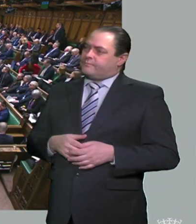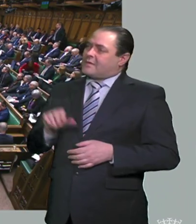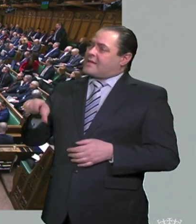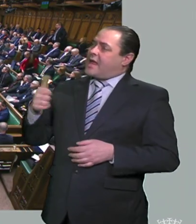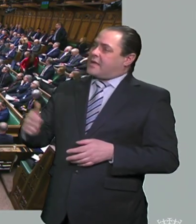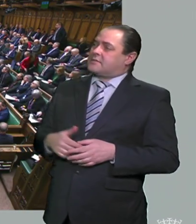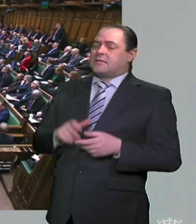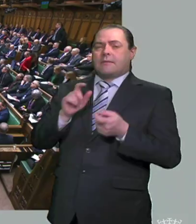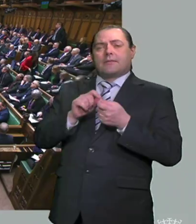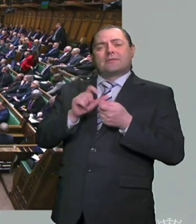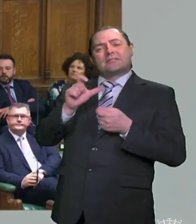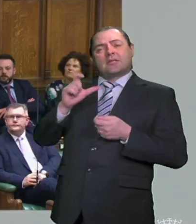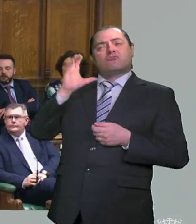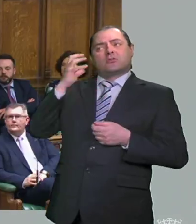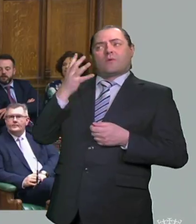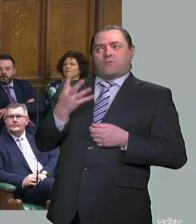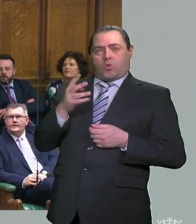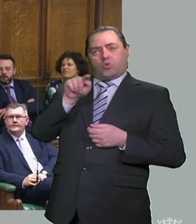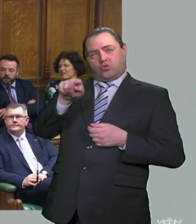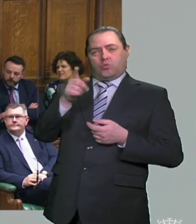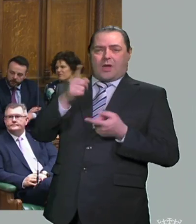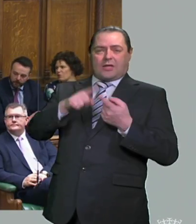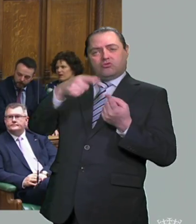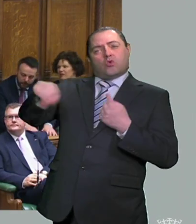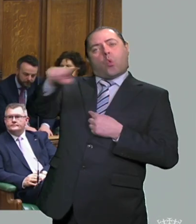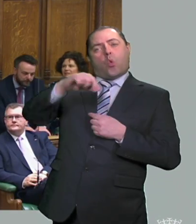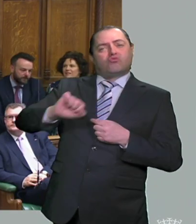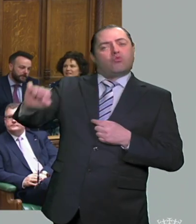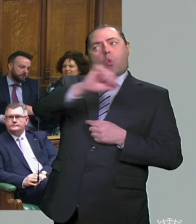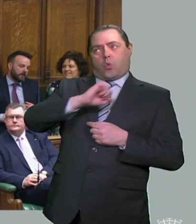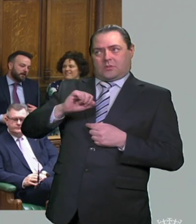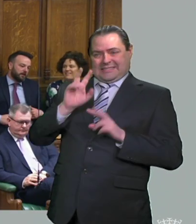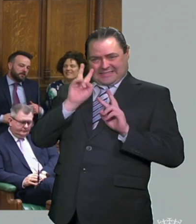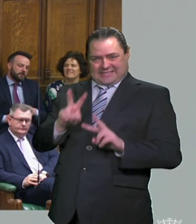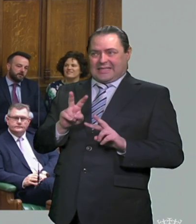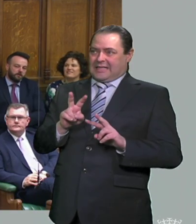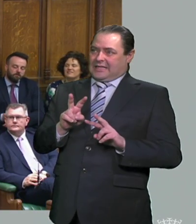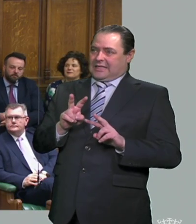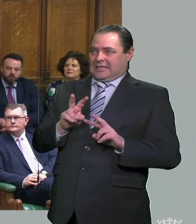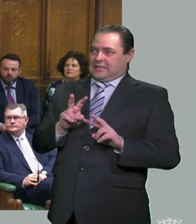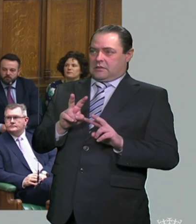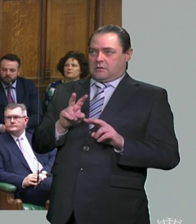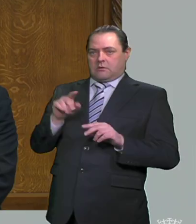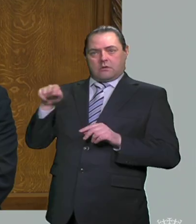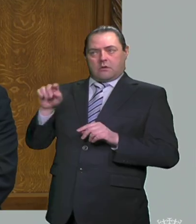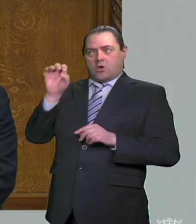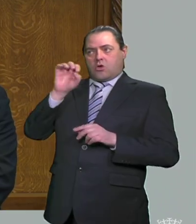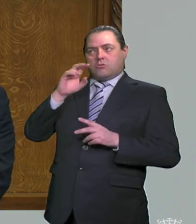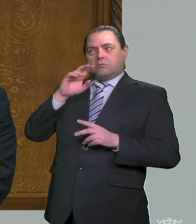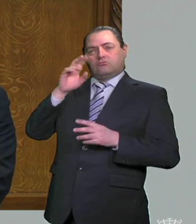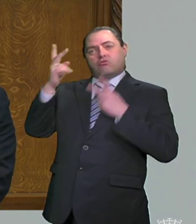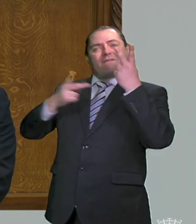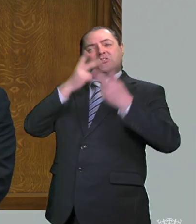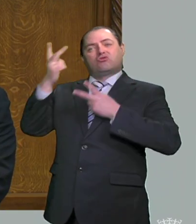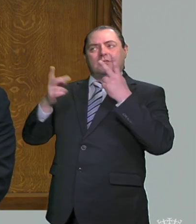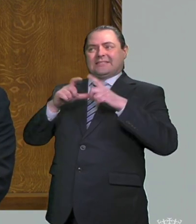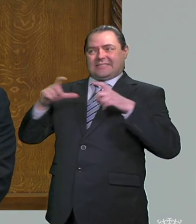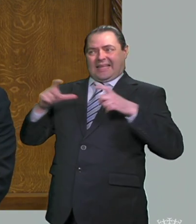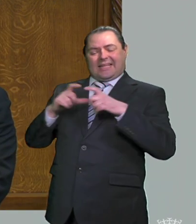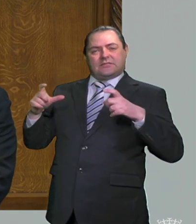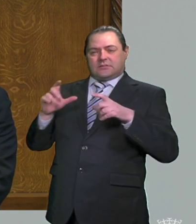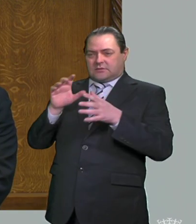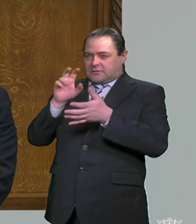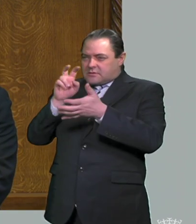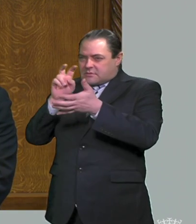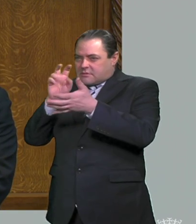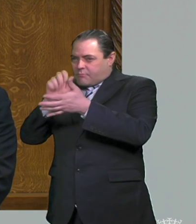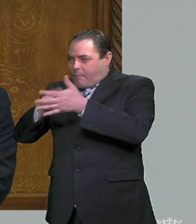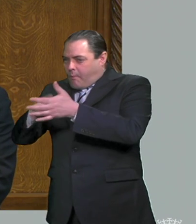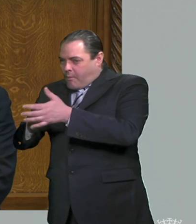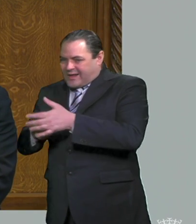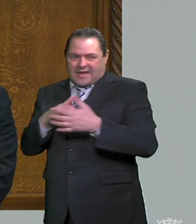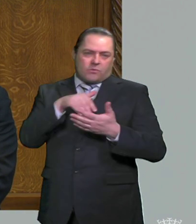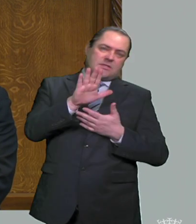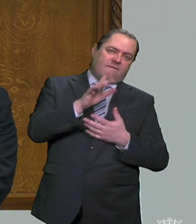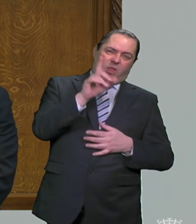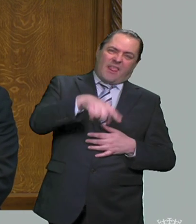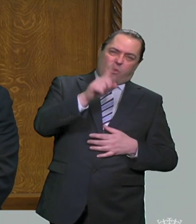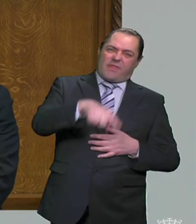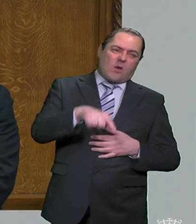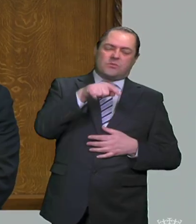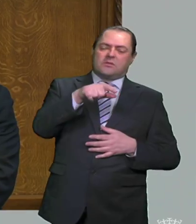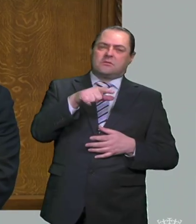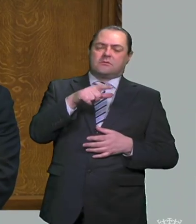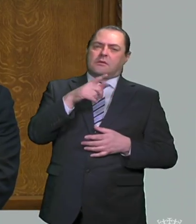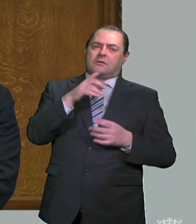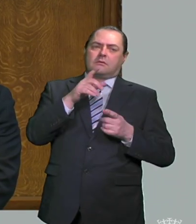BBC Radio 4’s “You and Yours” has exposed queue-jumping online touts who have been buying up Eurovision tickets and putting them up for sale for thousands of pounds on dodgy sites such as Viagogo.